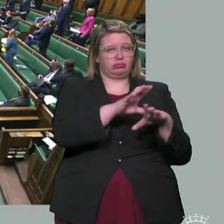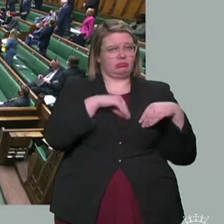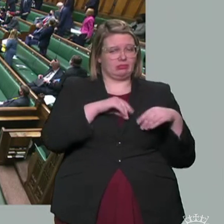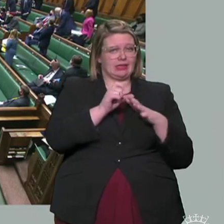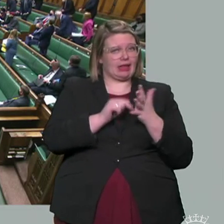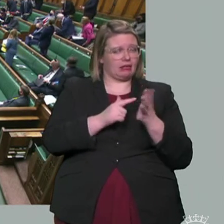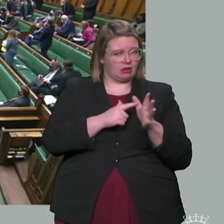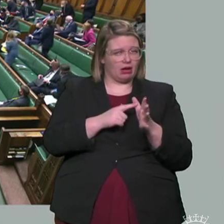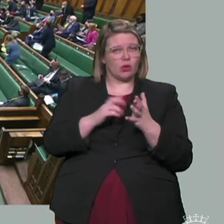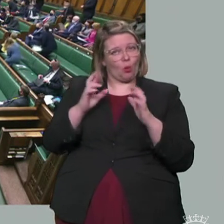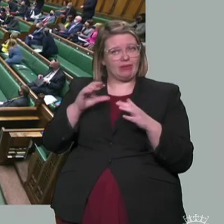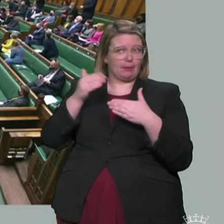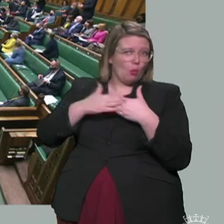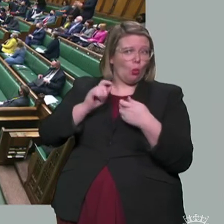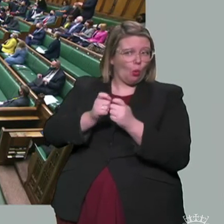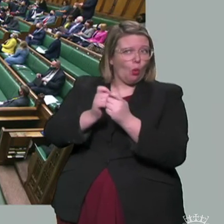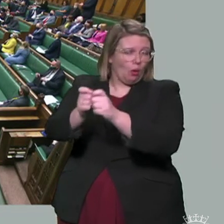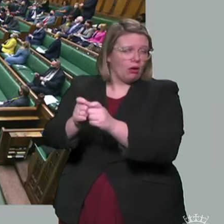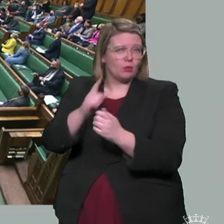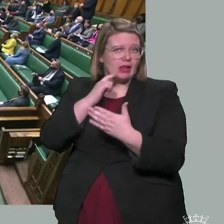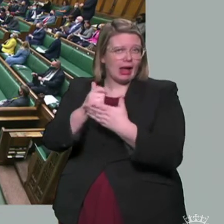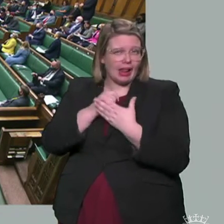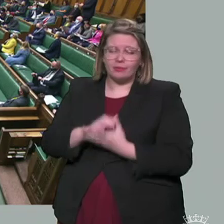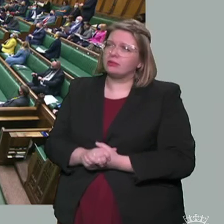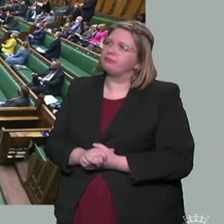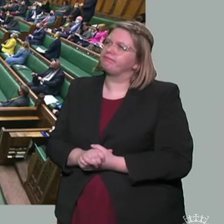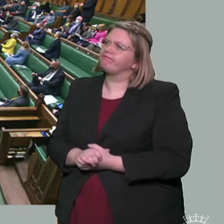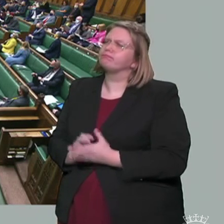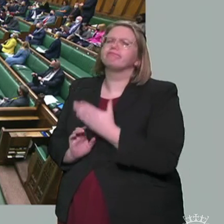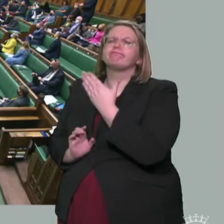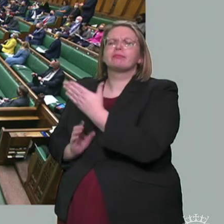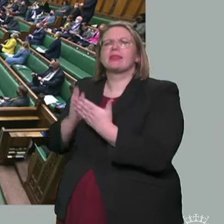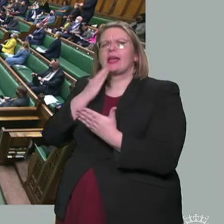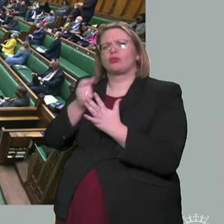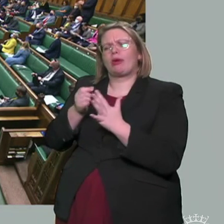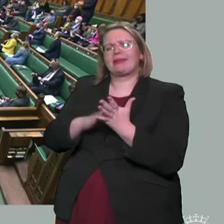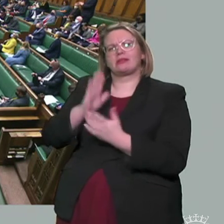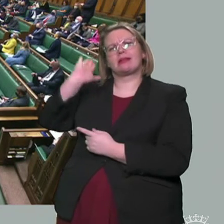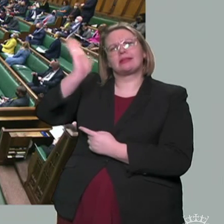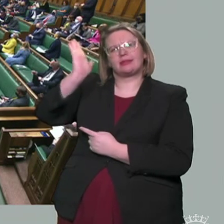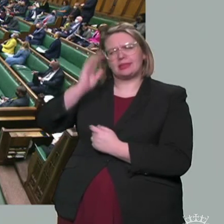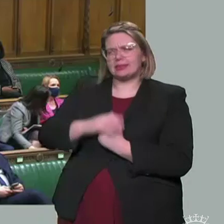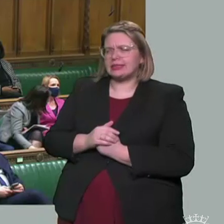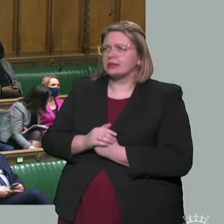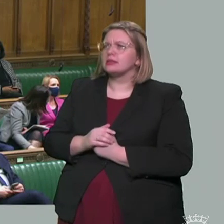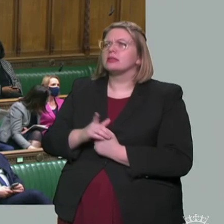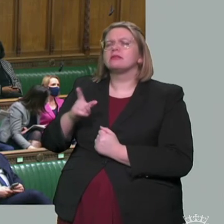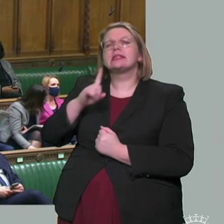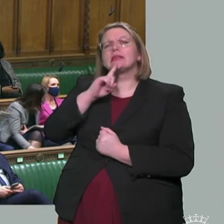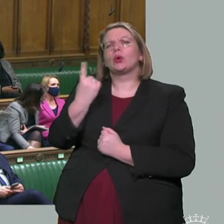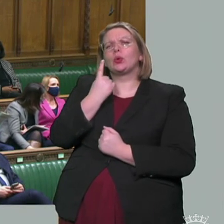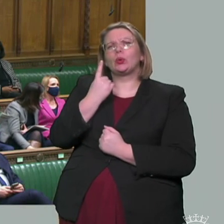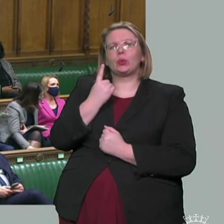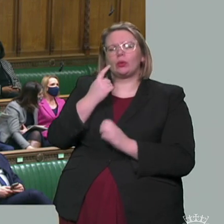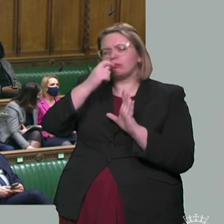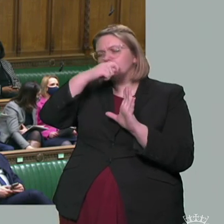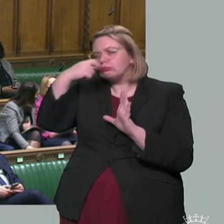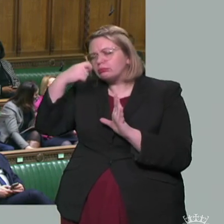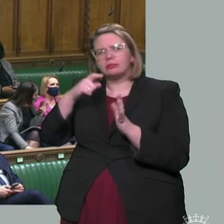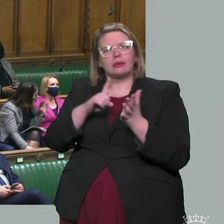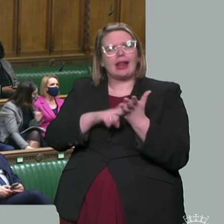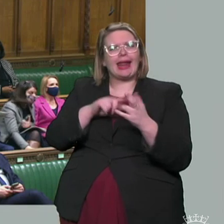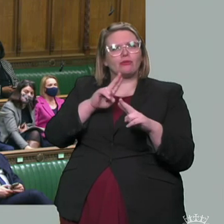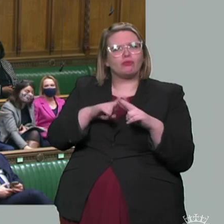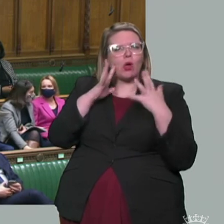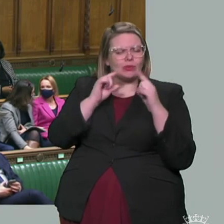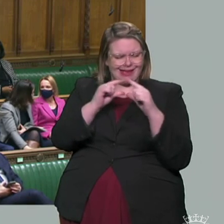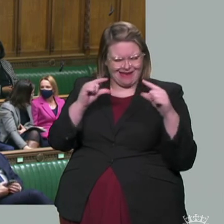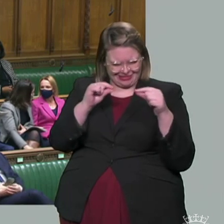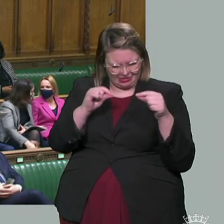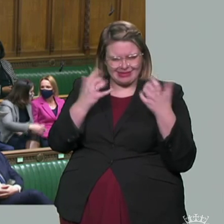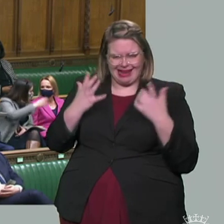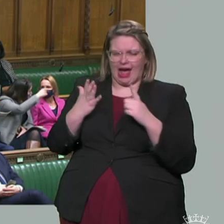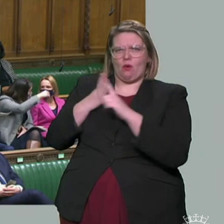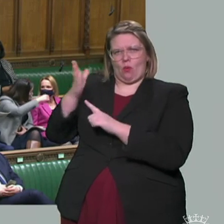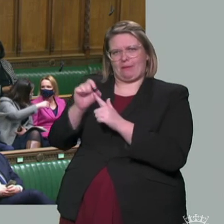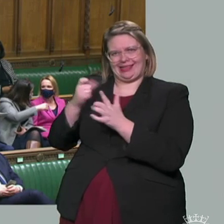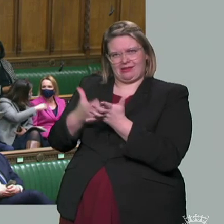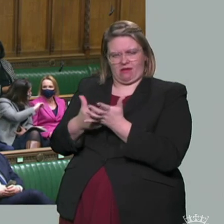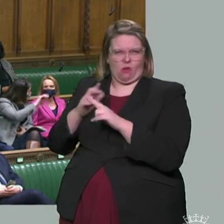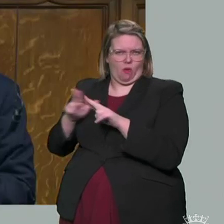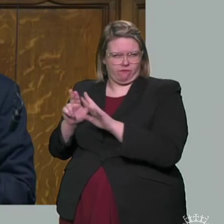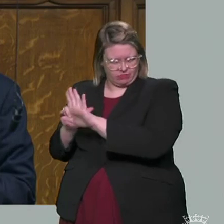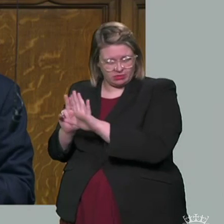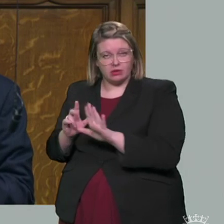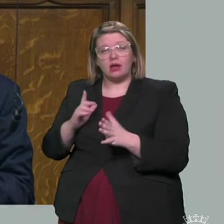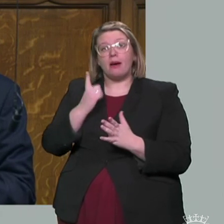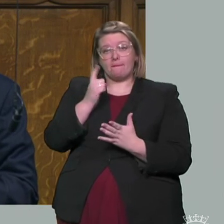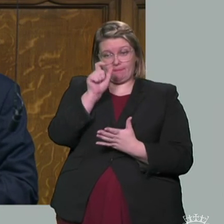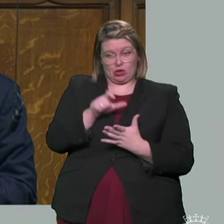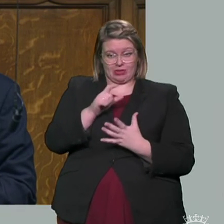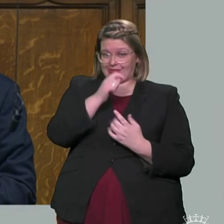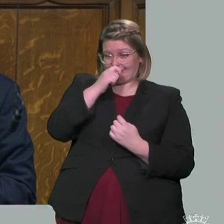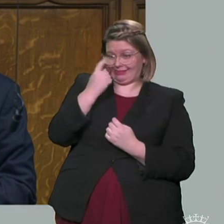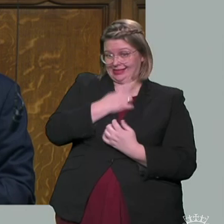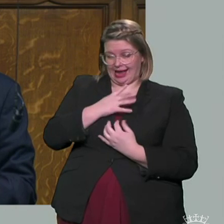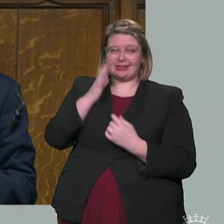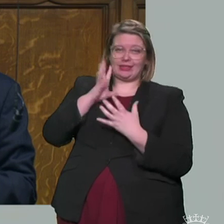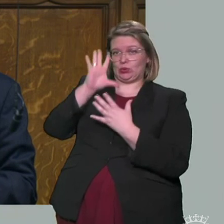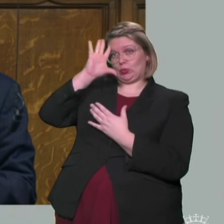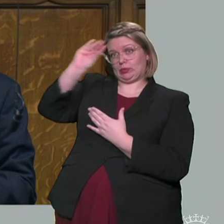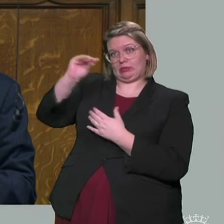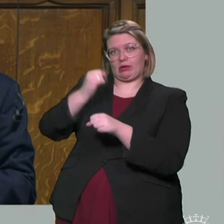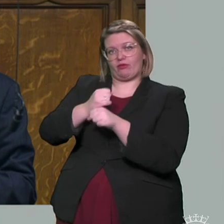I thank the Prime Minister for his statement. He has announced that those testing positive with a lateral flow test will no longer have to go for a PCR test, but that it will be down to the individual to inform the Government of the result.